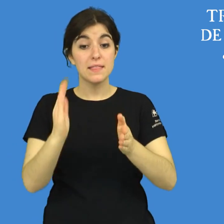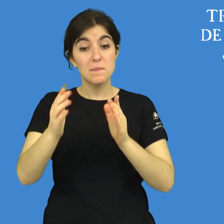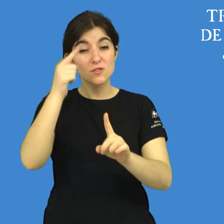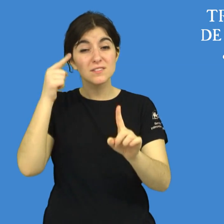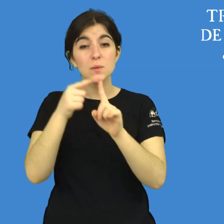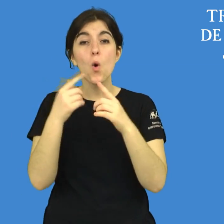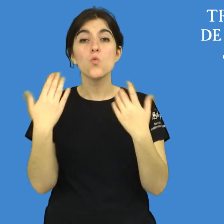objetivo